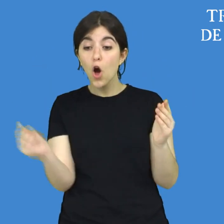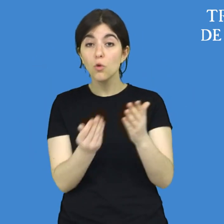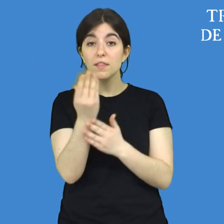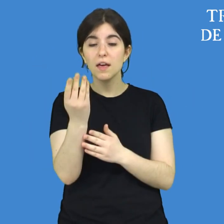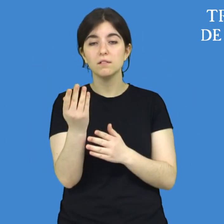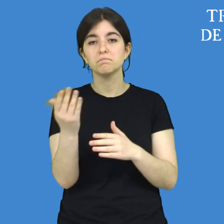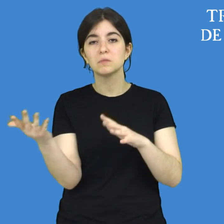día